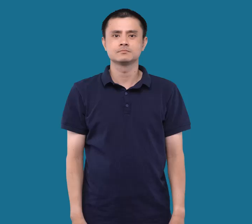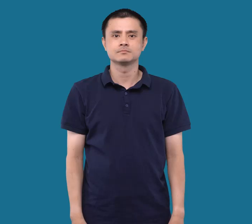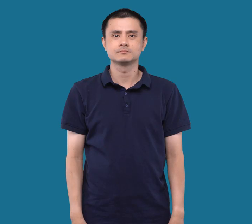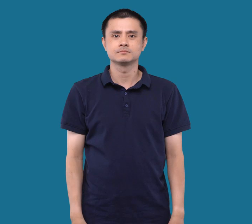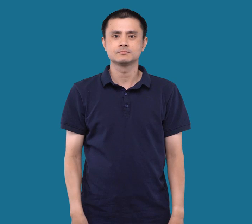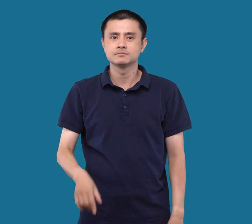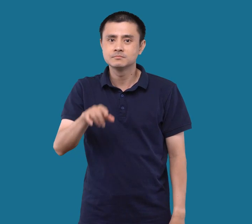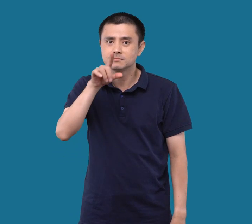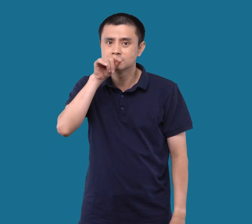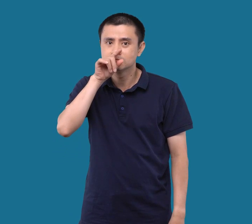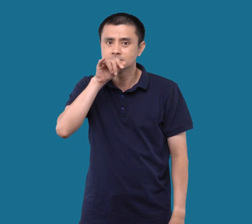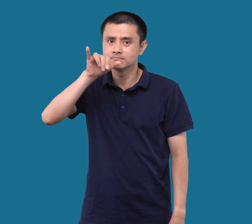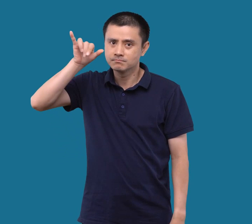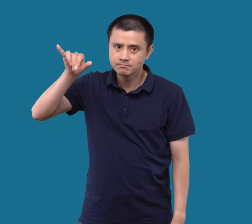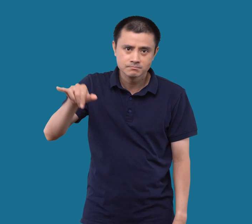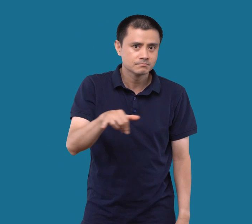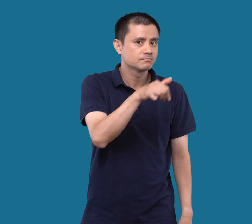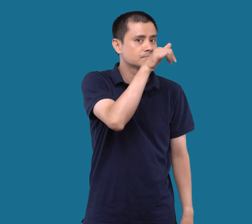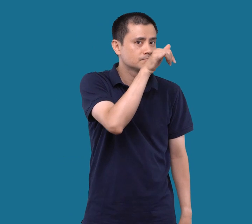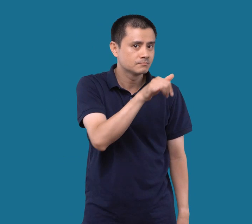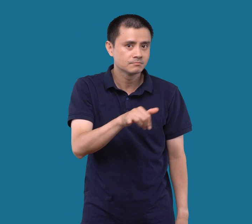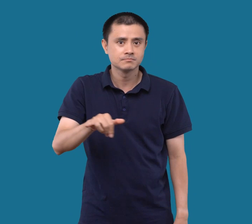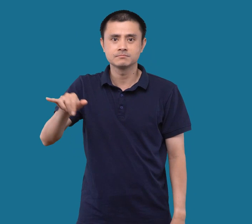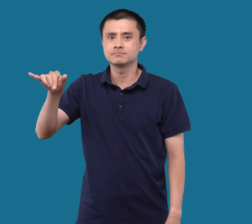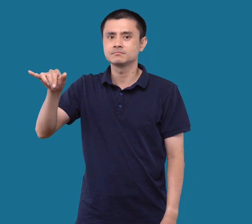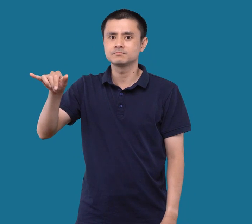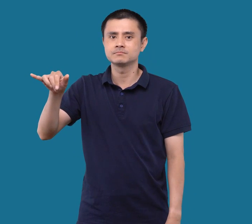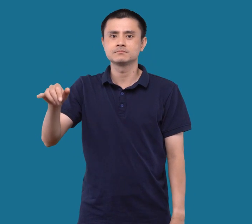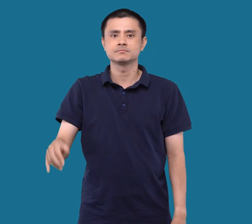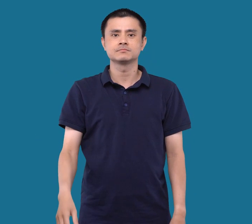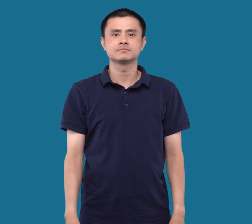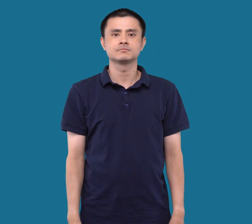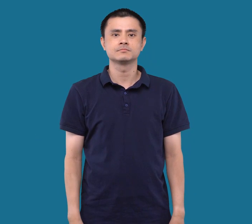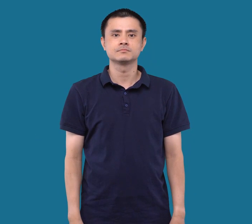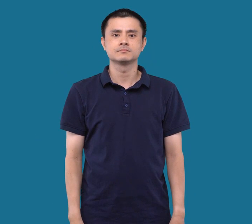chim yến